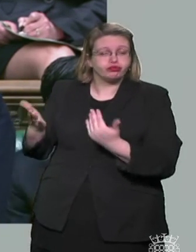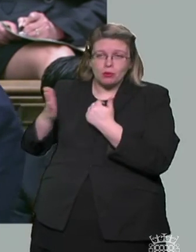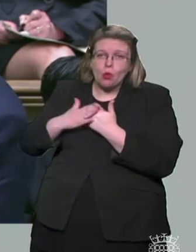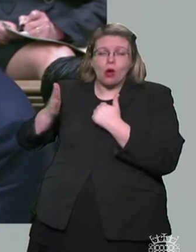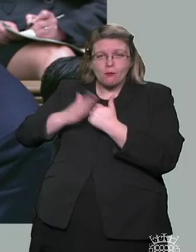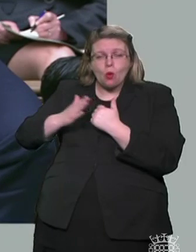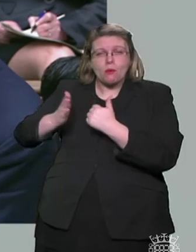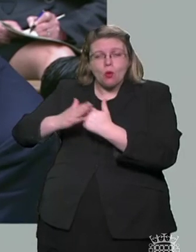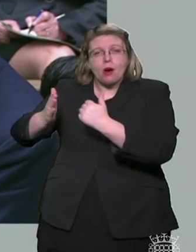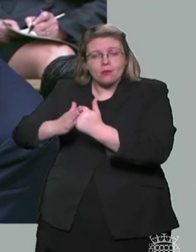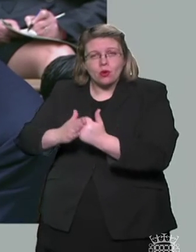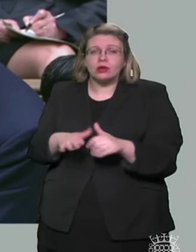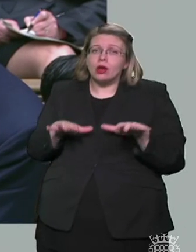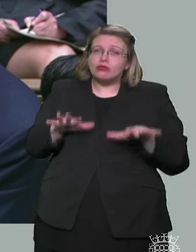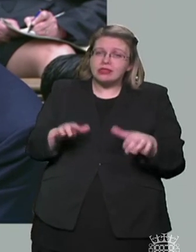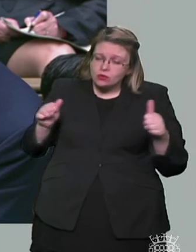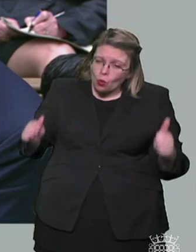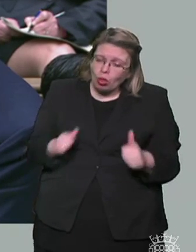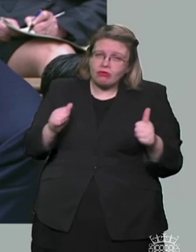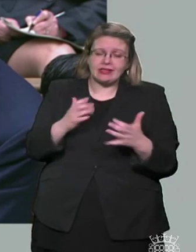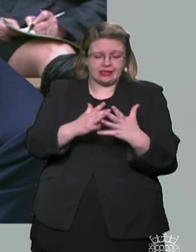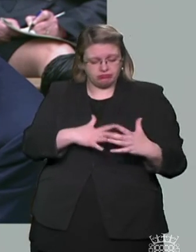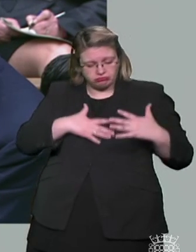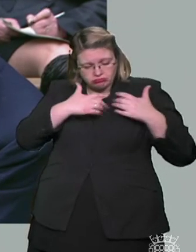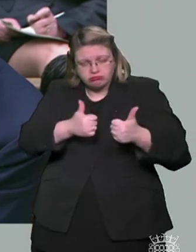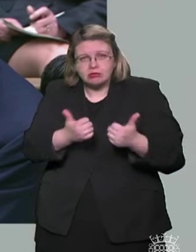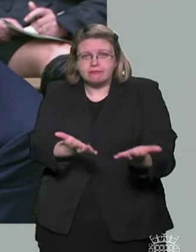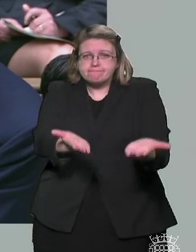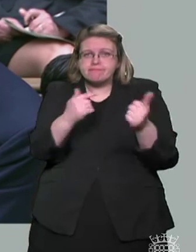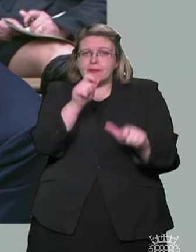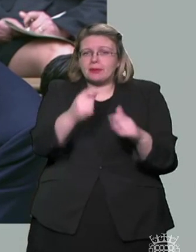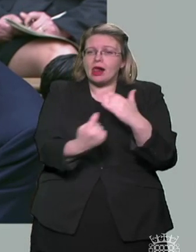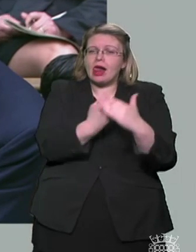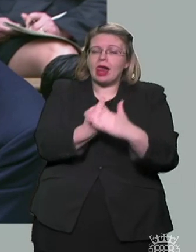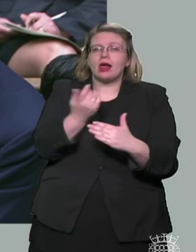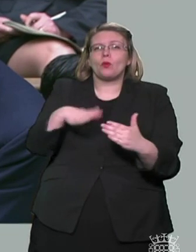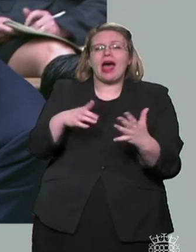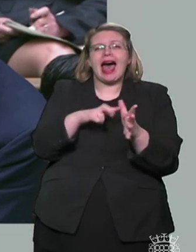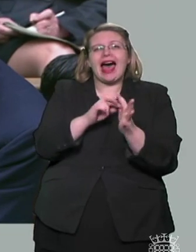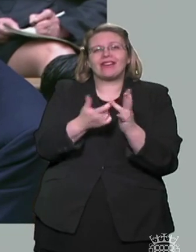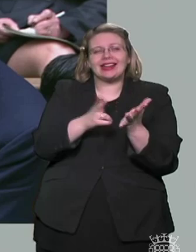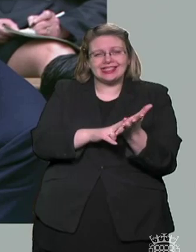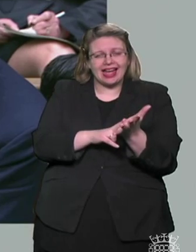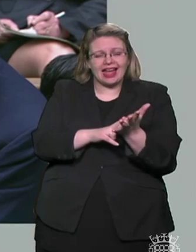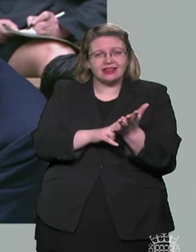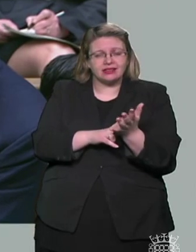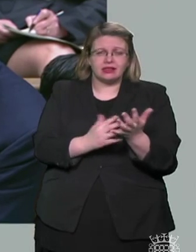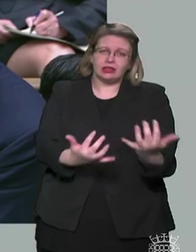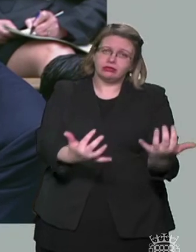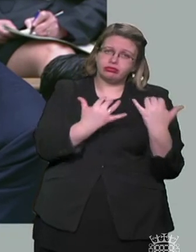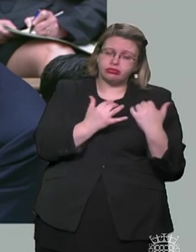This is a country that has already been the most generous in taking people from Afghanistan, with 15,000 under Operation Pitting.